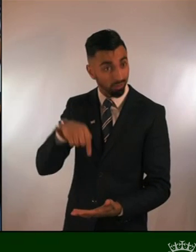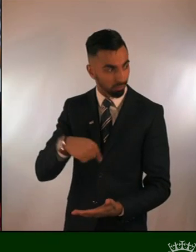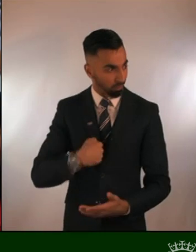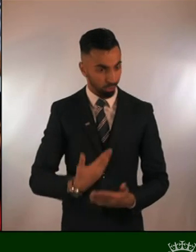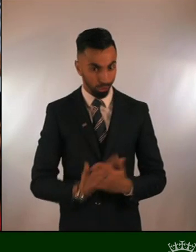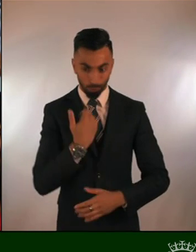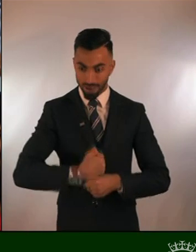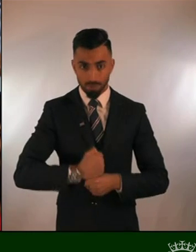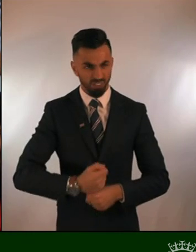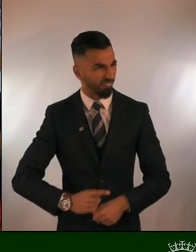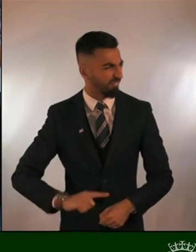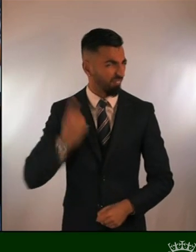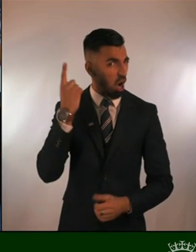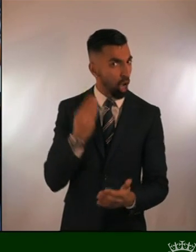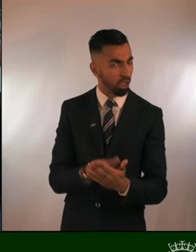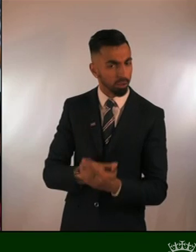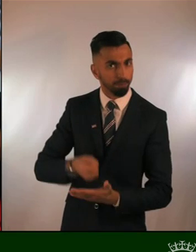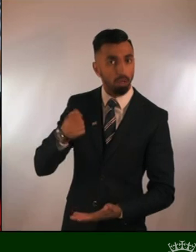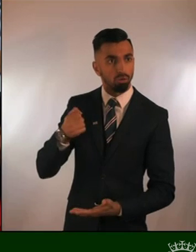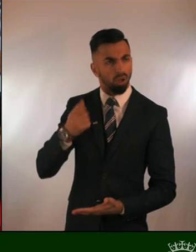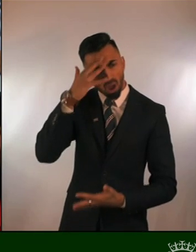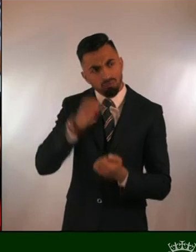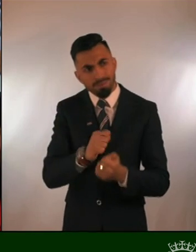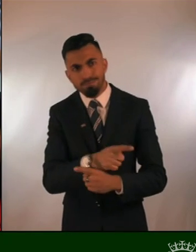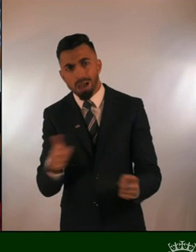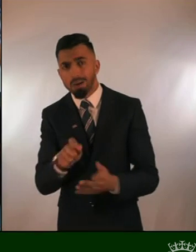At the election, we said that we needed to be one nation.